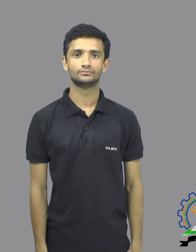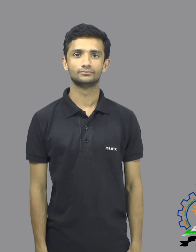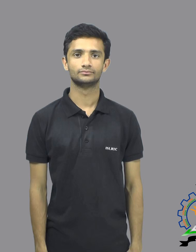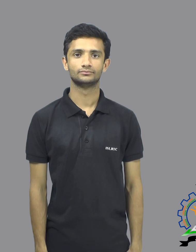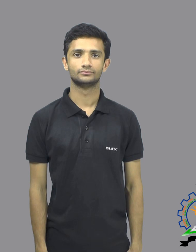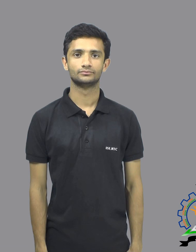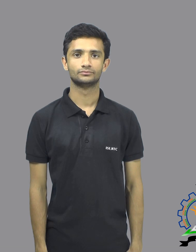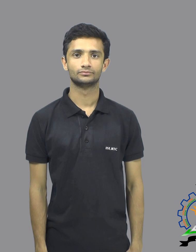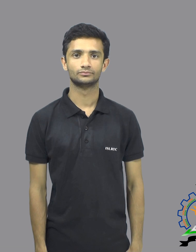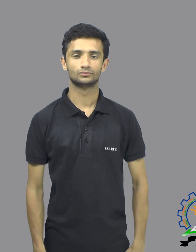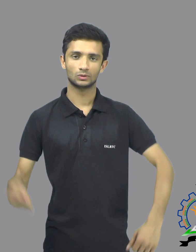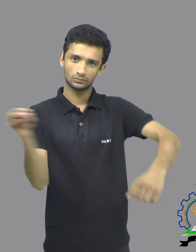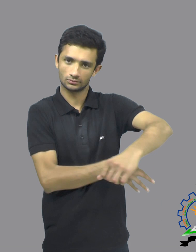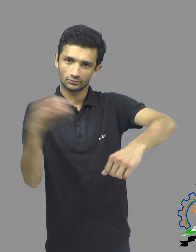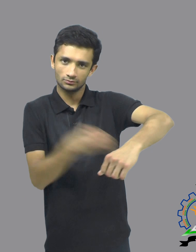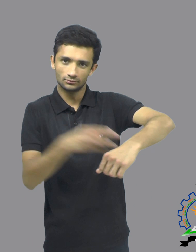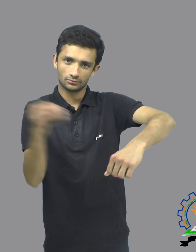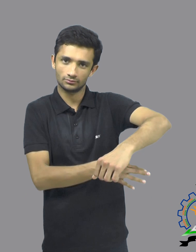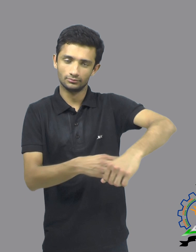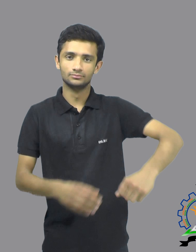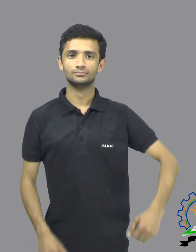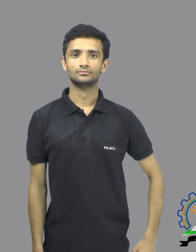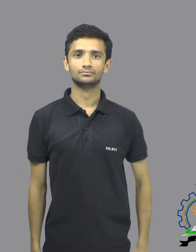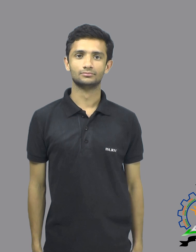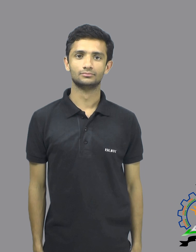Corruption Graft